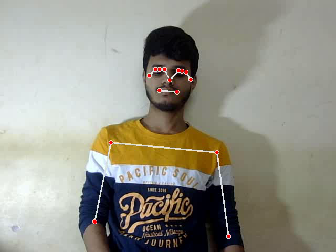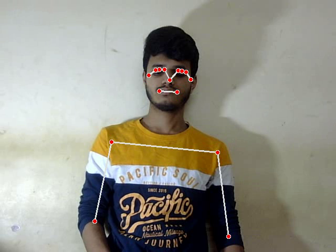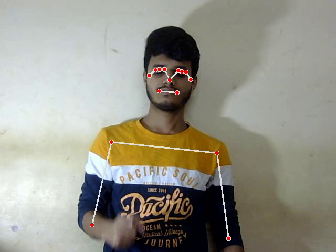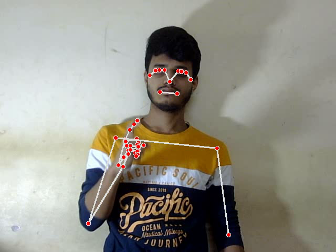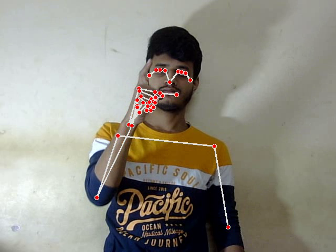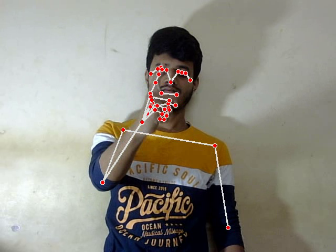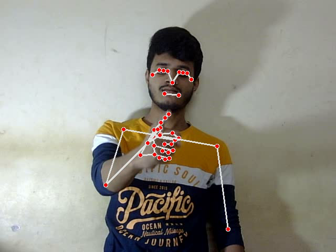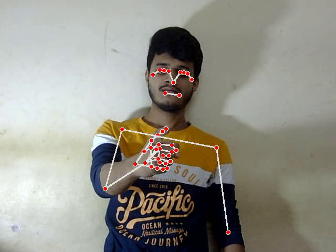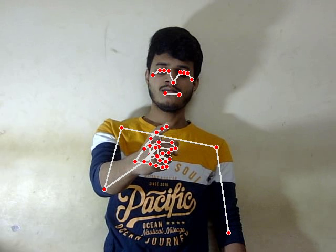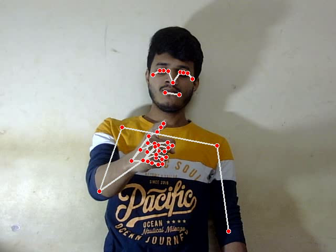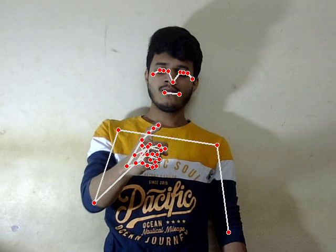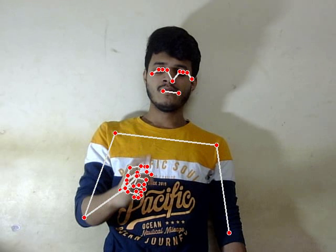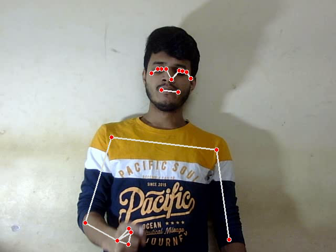you